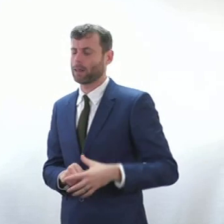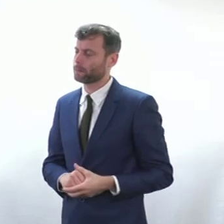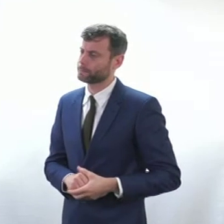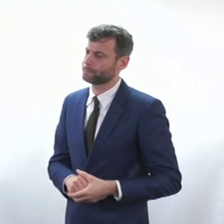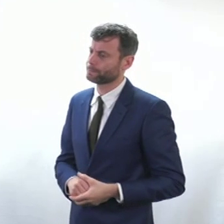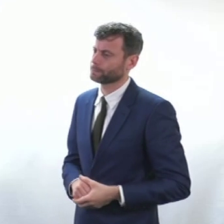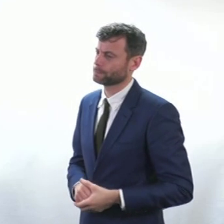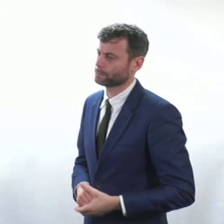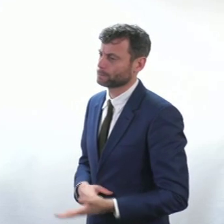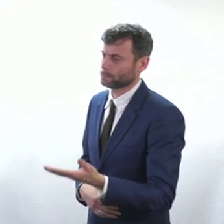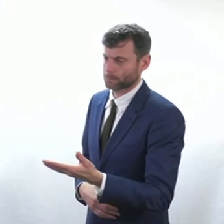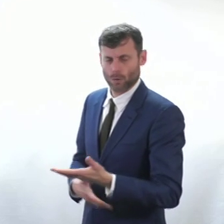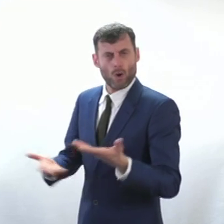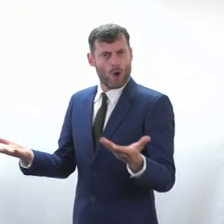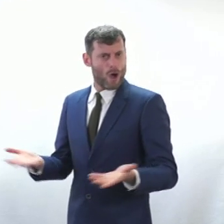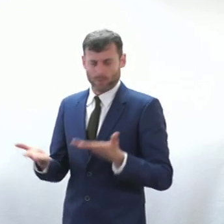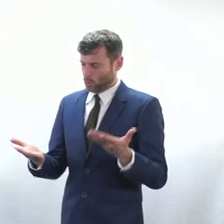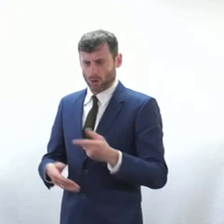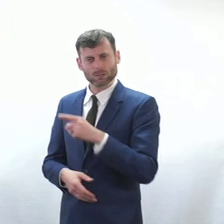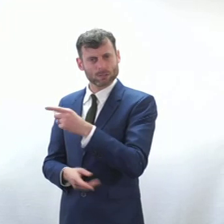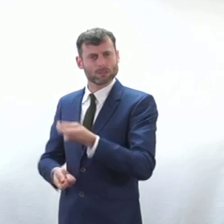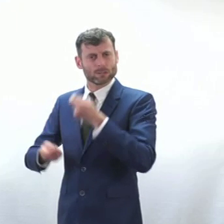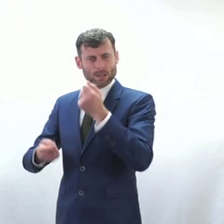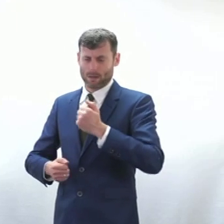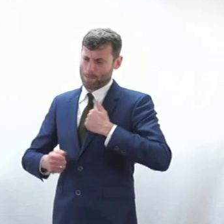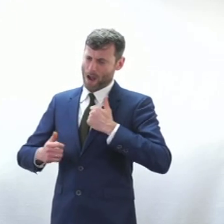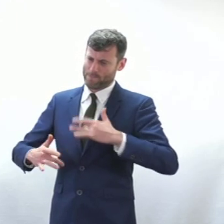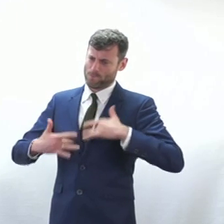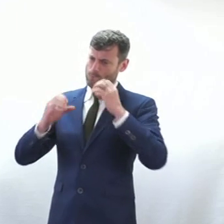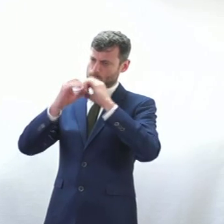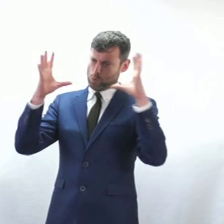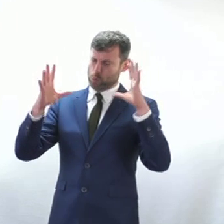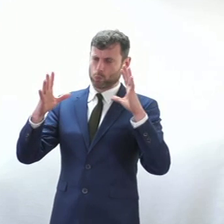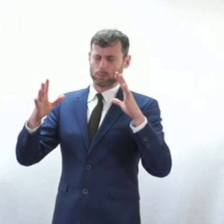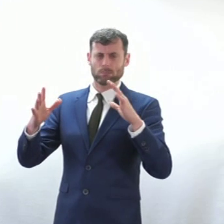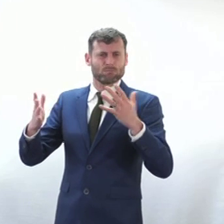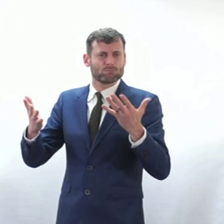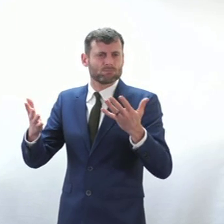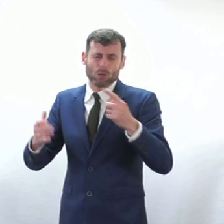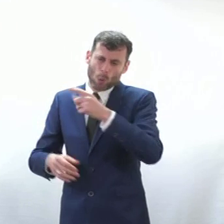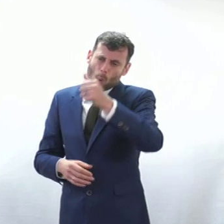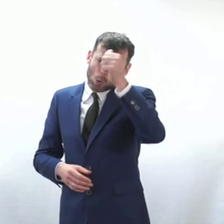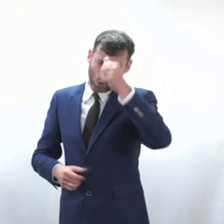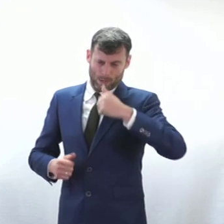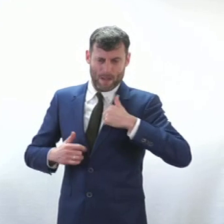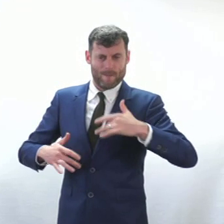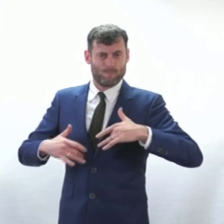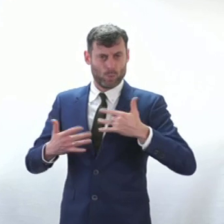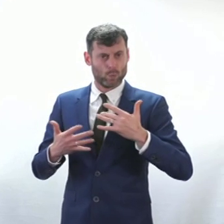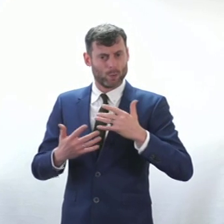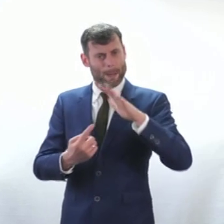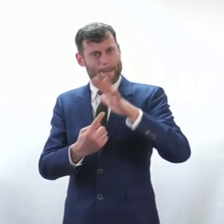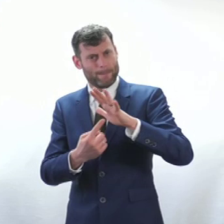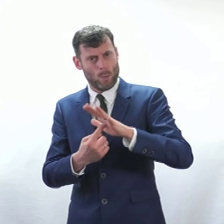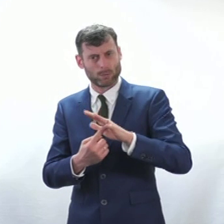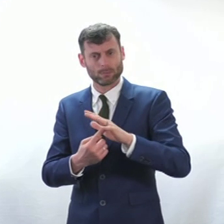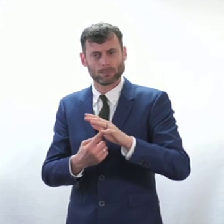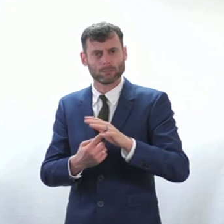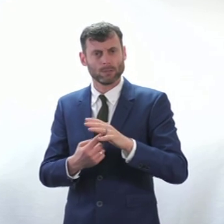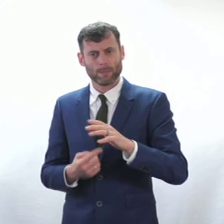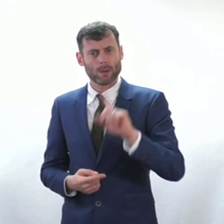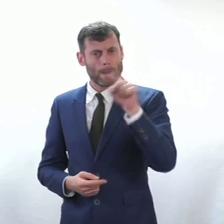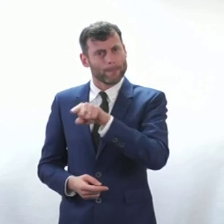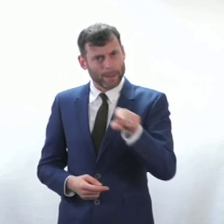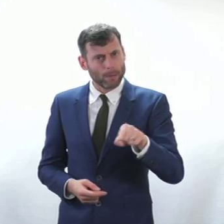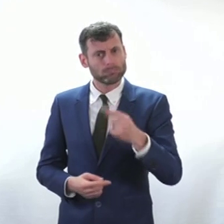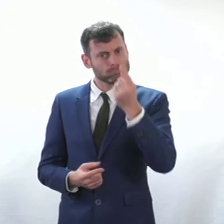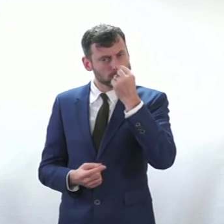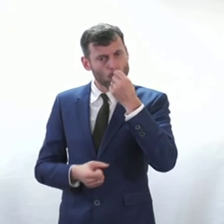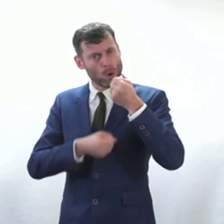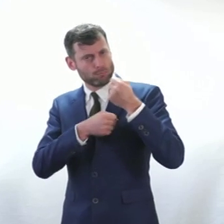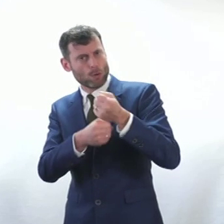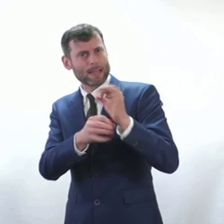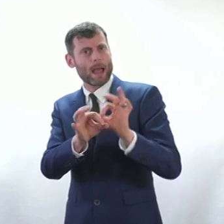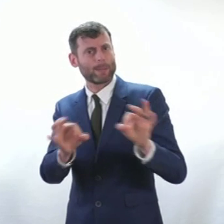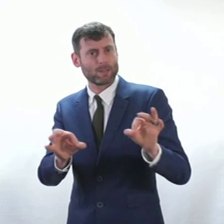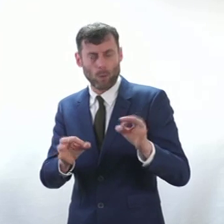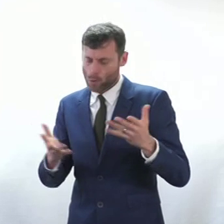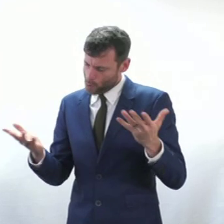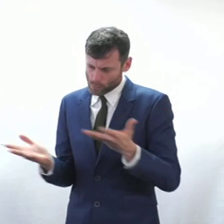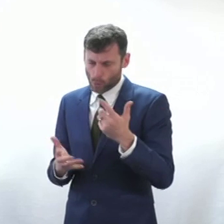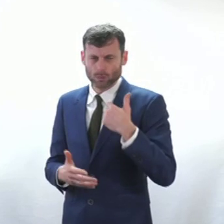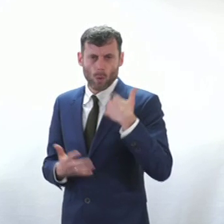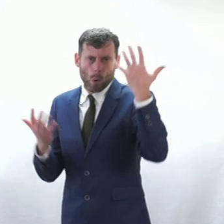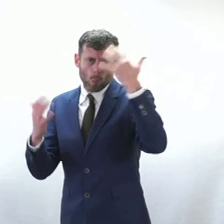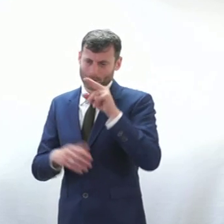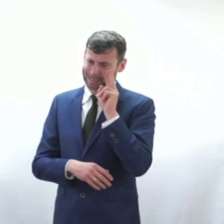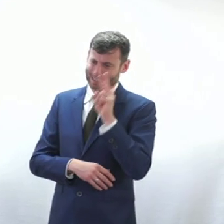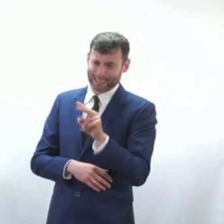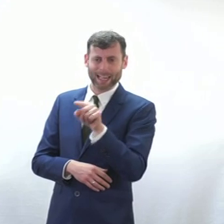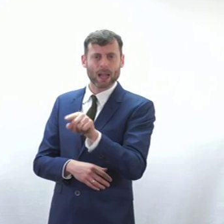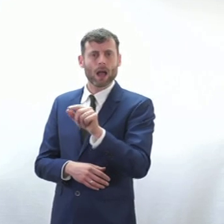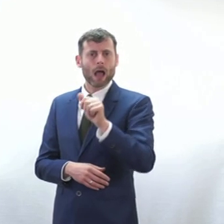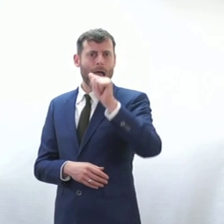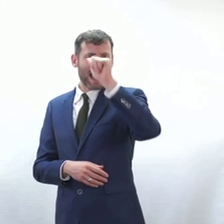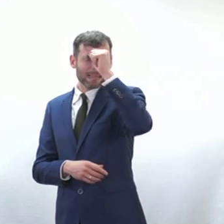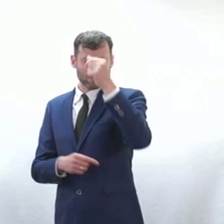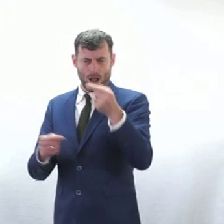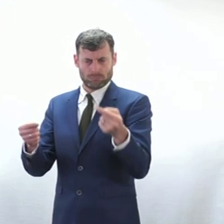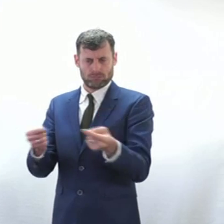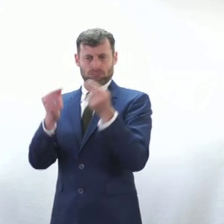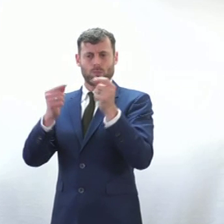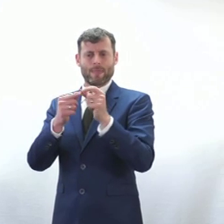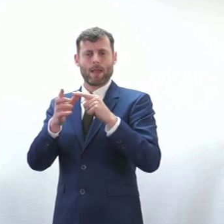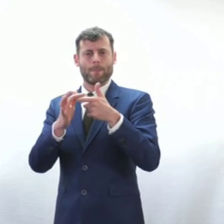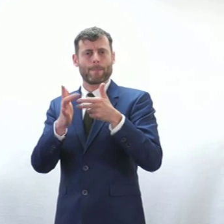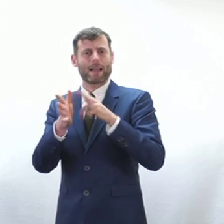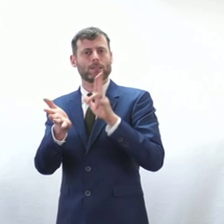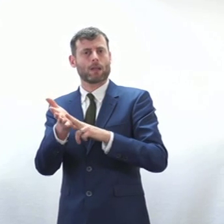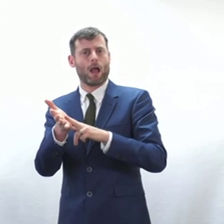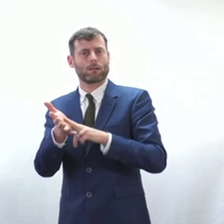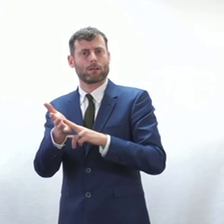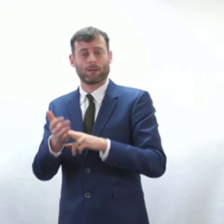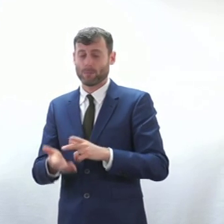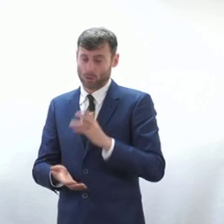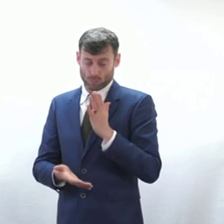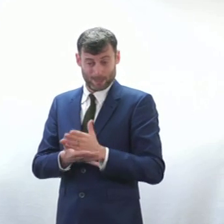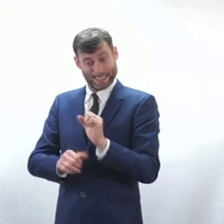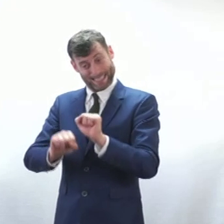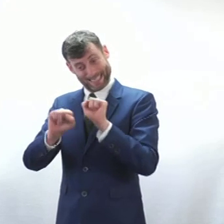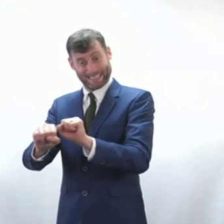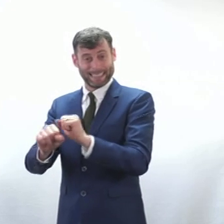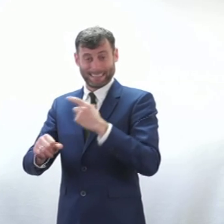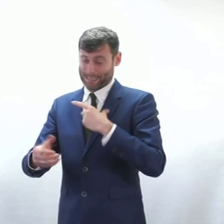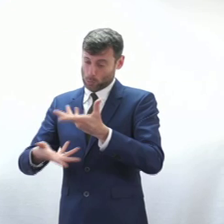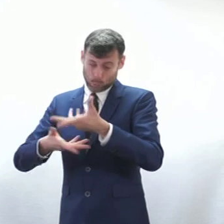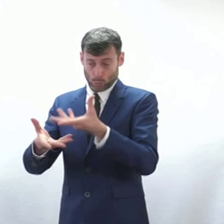Of course. Our view, as the hon. Gentleman knows well, is that we have serious concerns about what is happening between India and Pakistan, but these are pre-eminently matters for those two Governments to settle.